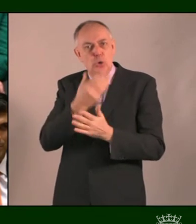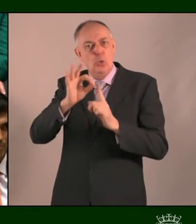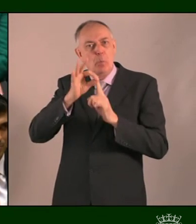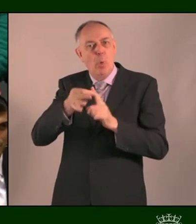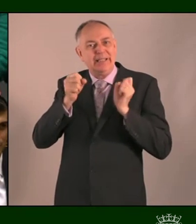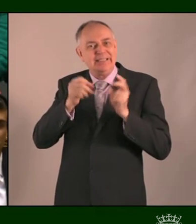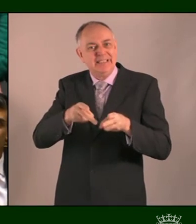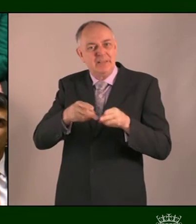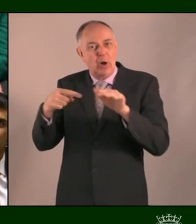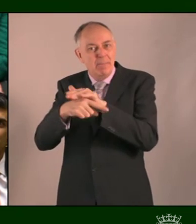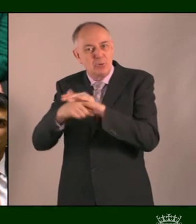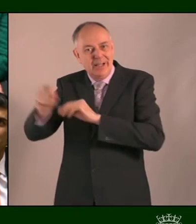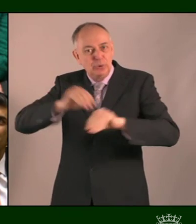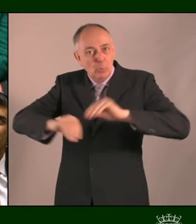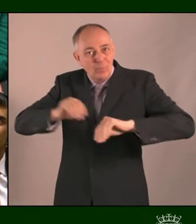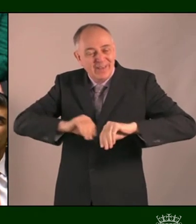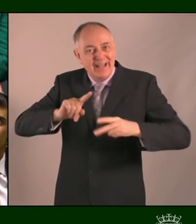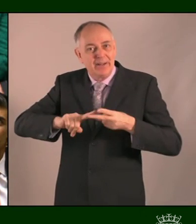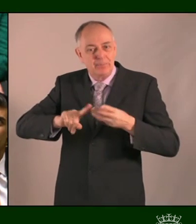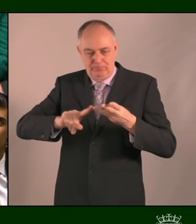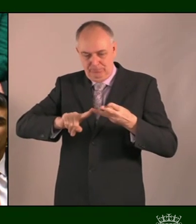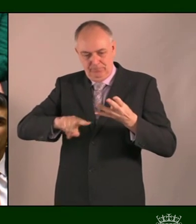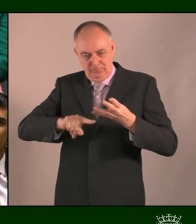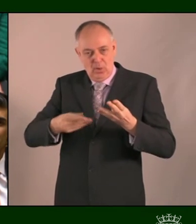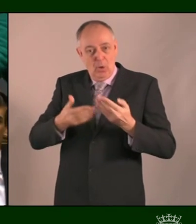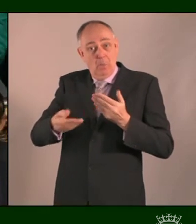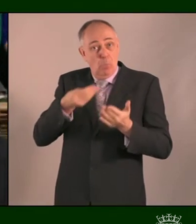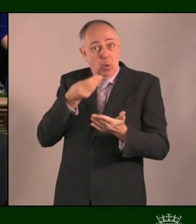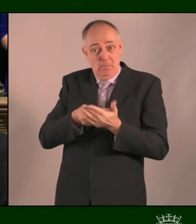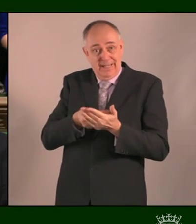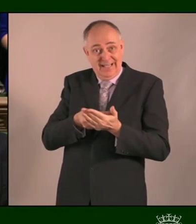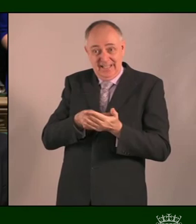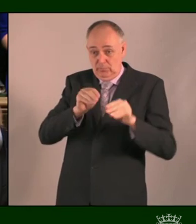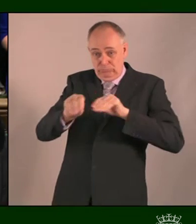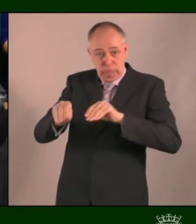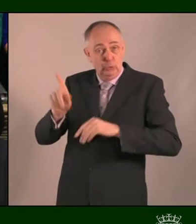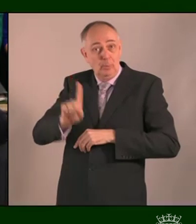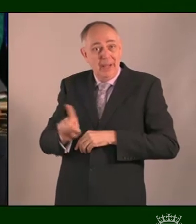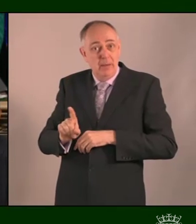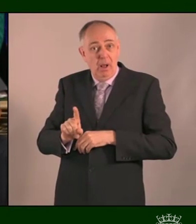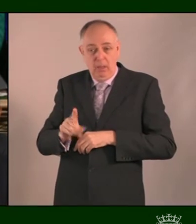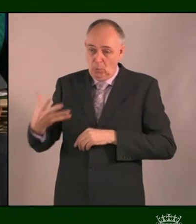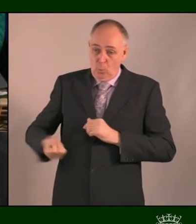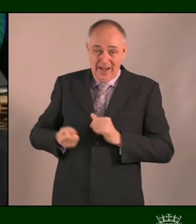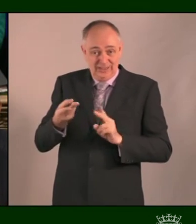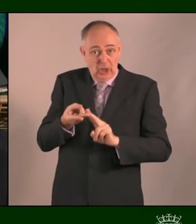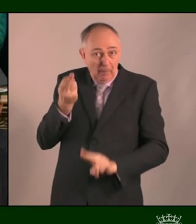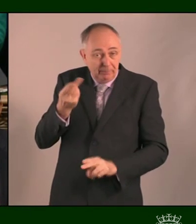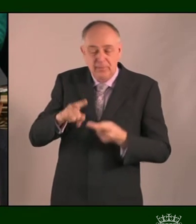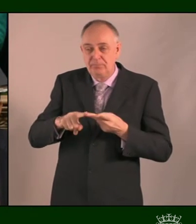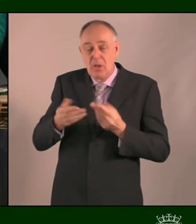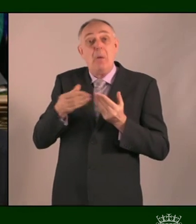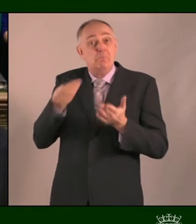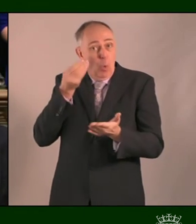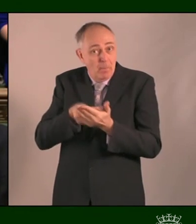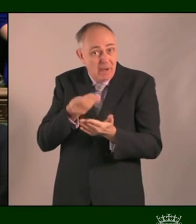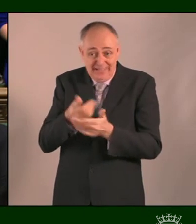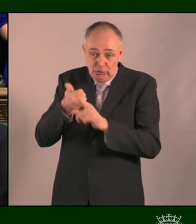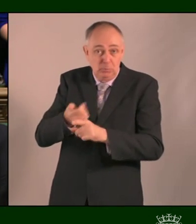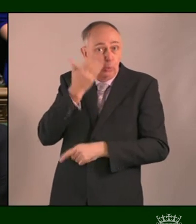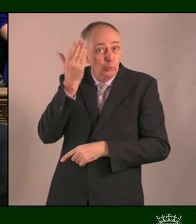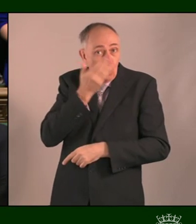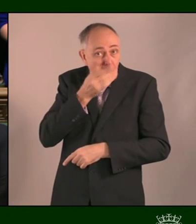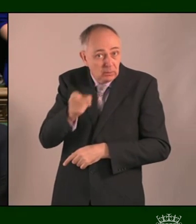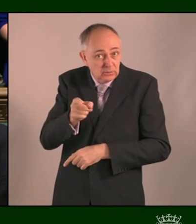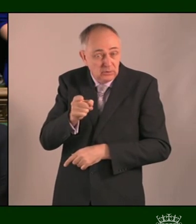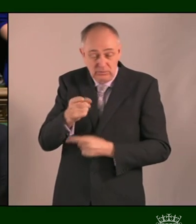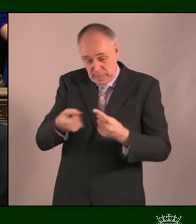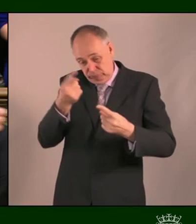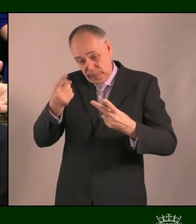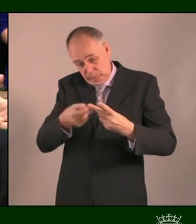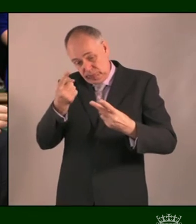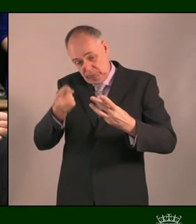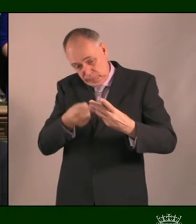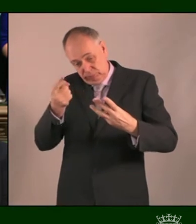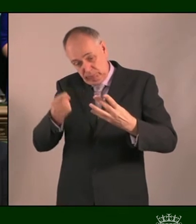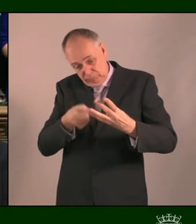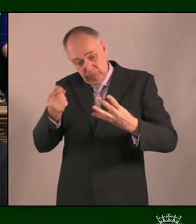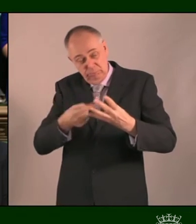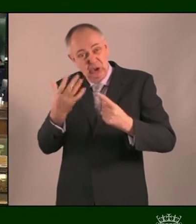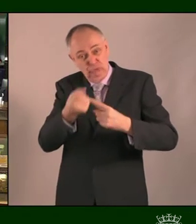We have put more money into people’s pockets through the biggest ever increase in the living wage, and have guaranteed more funding for schools by increasing the minimum funding for every pupil.